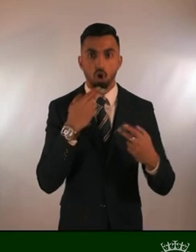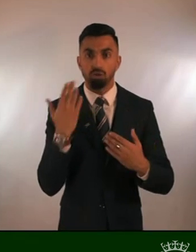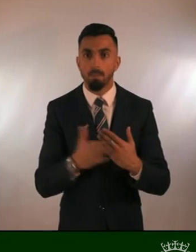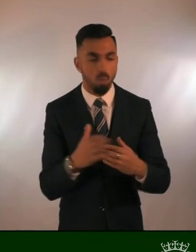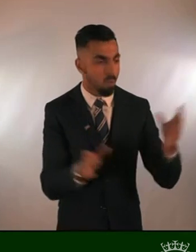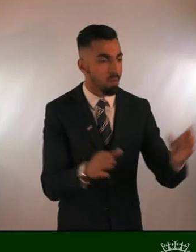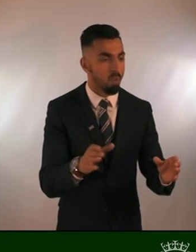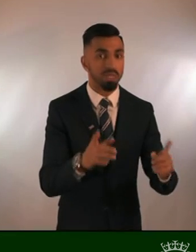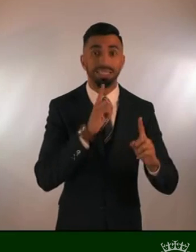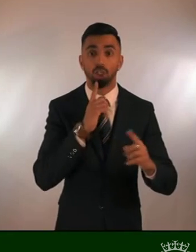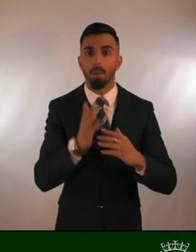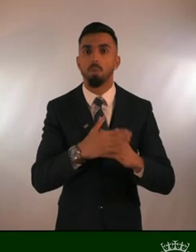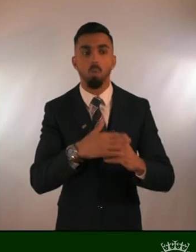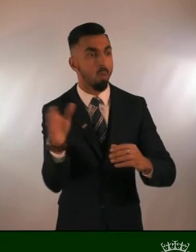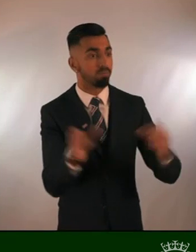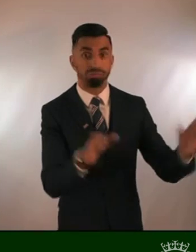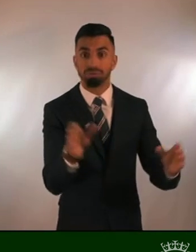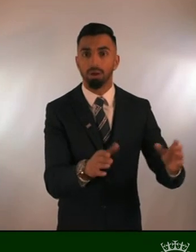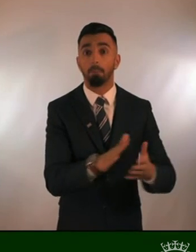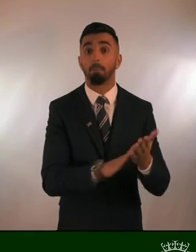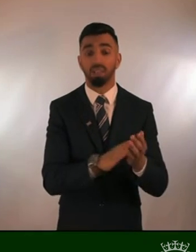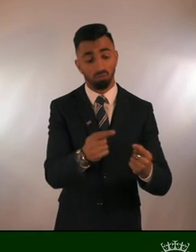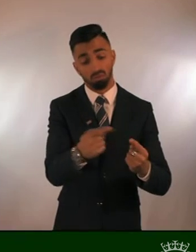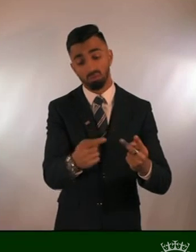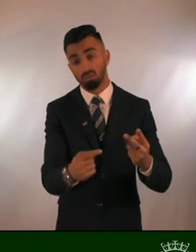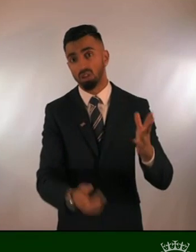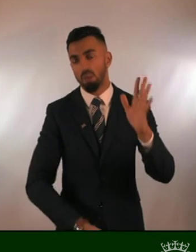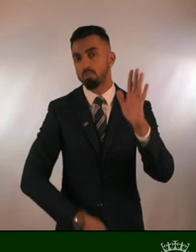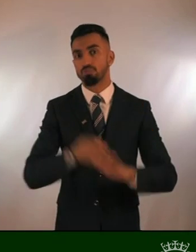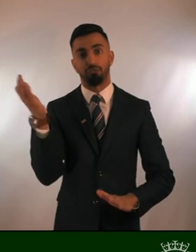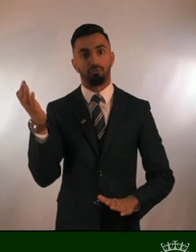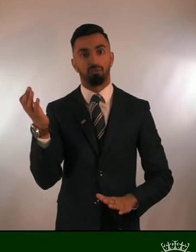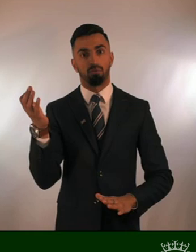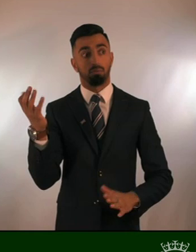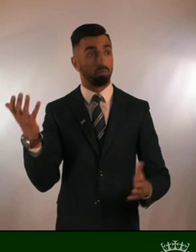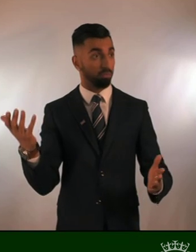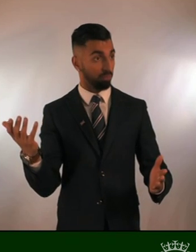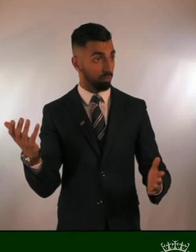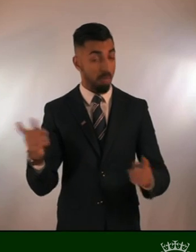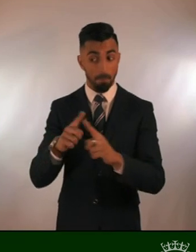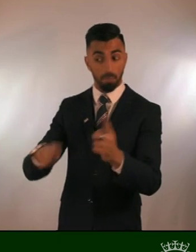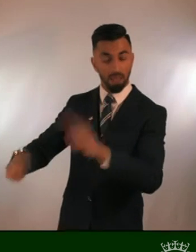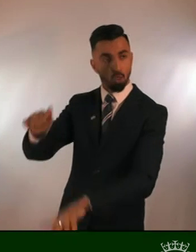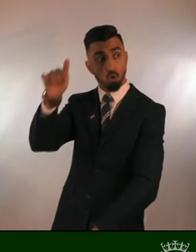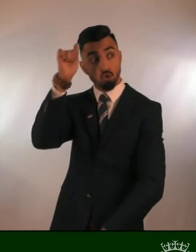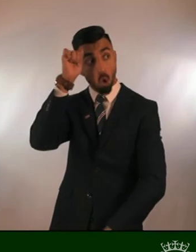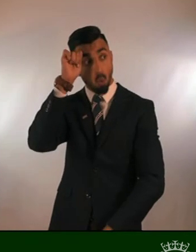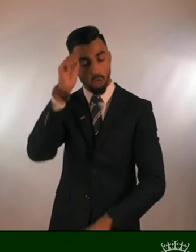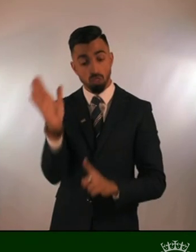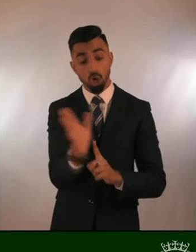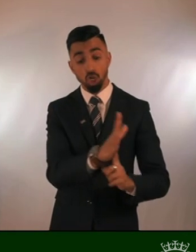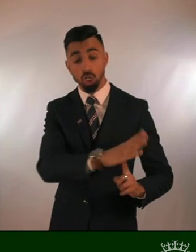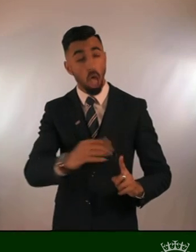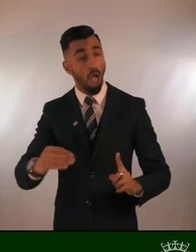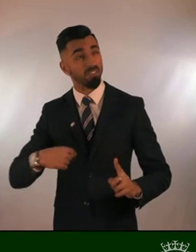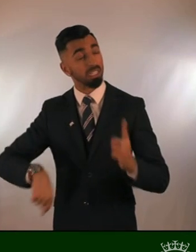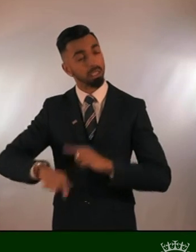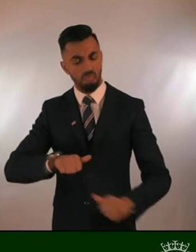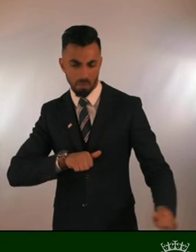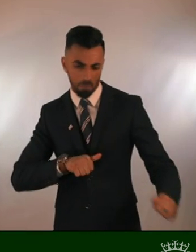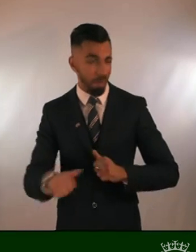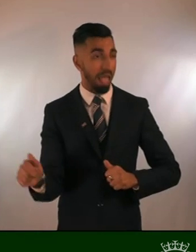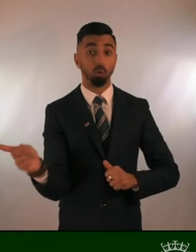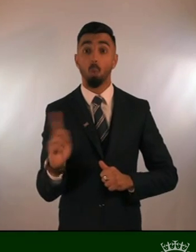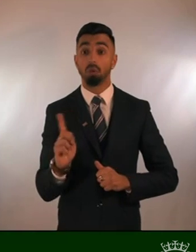More teachers—better education. The House now knows what the electorate already know: the Conservatives are the party of public services.